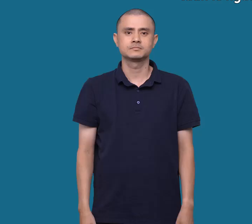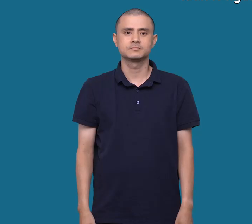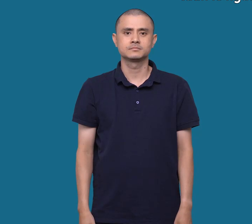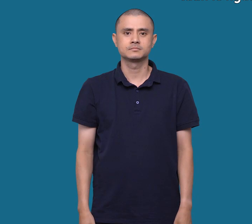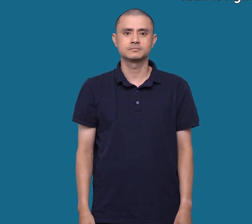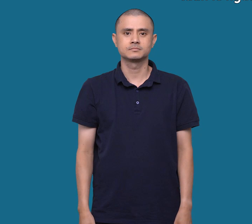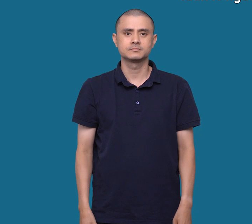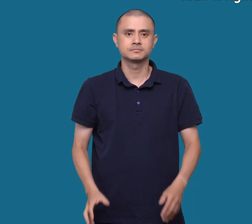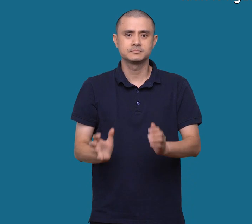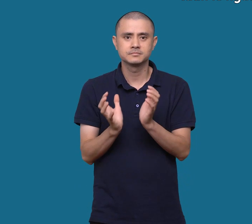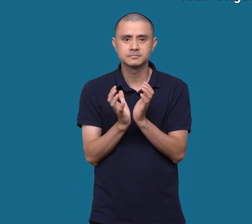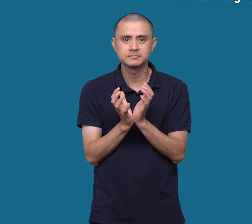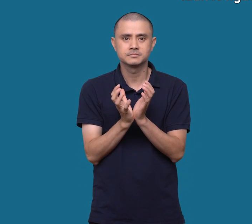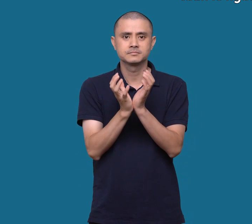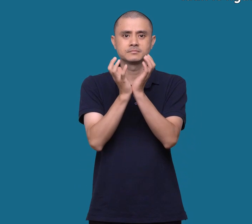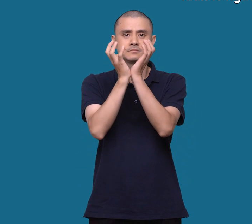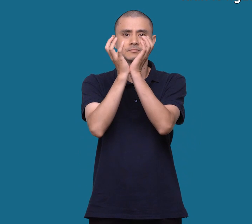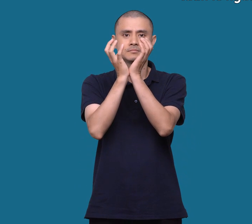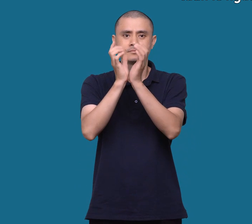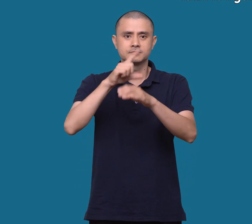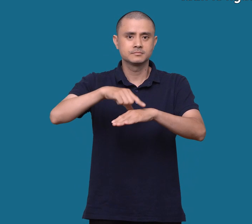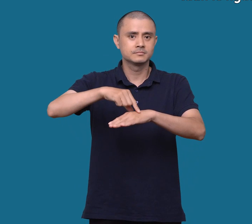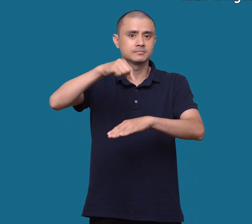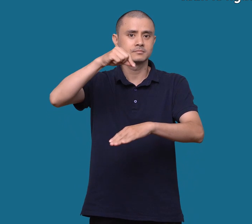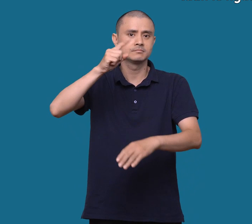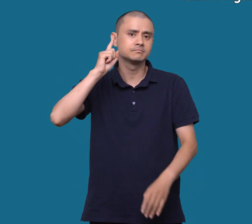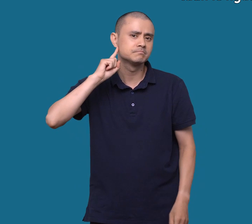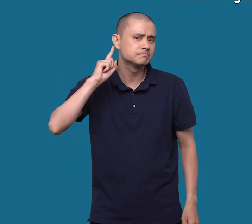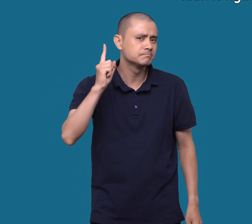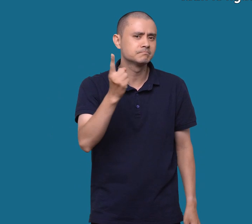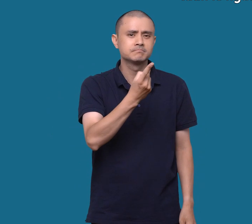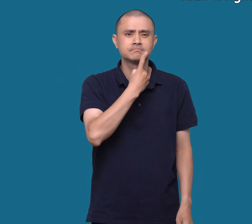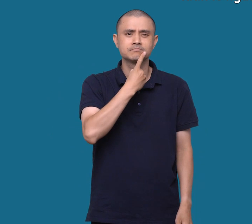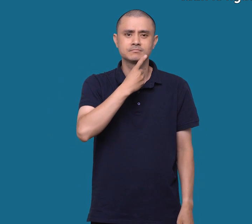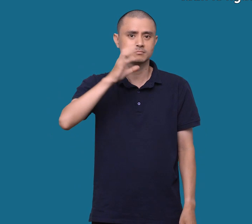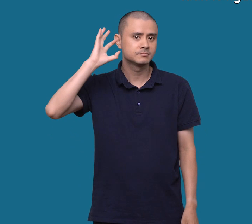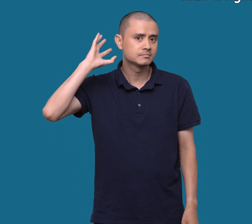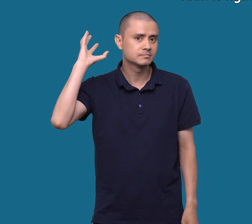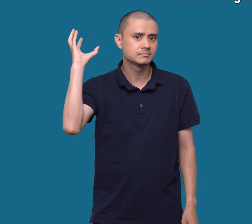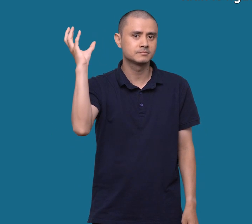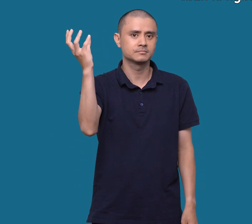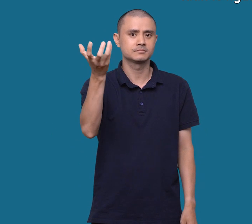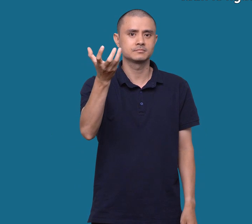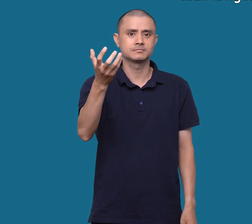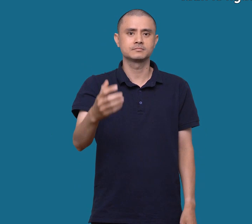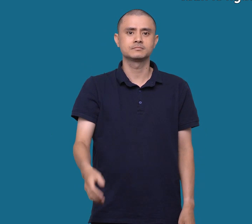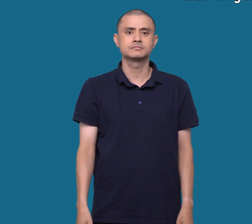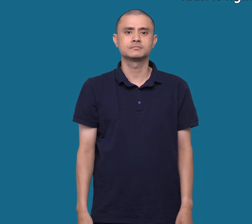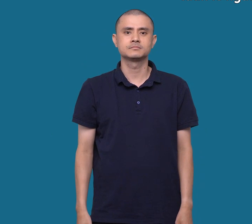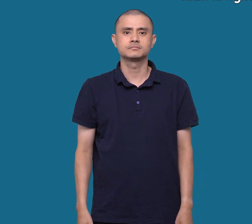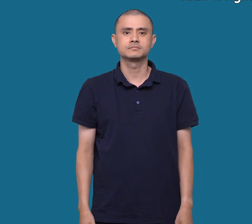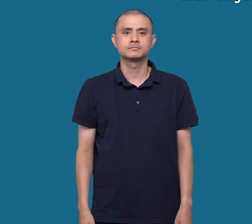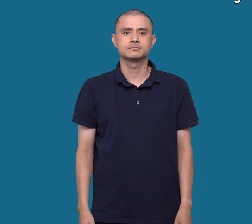tuần lễ người Điếc thế giới